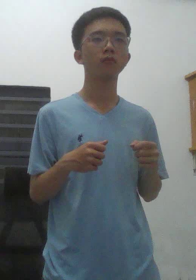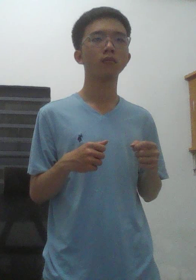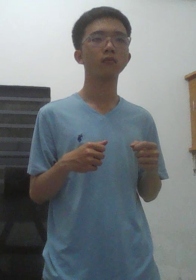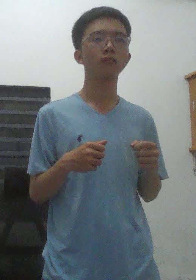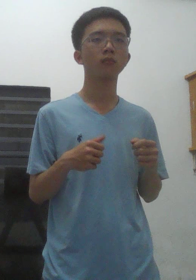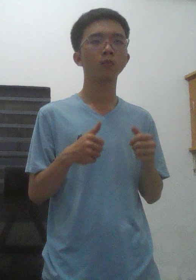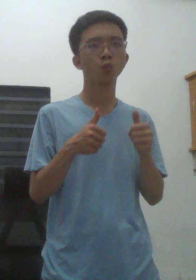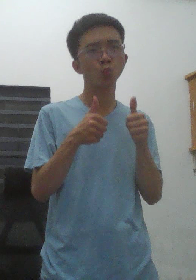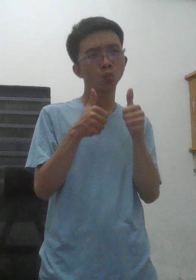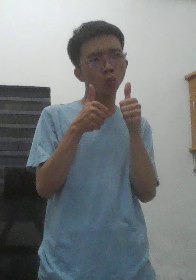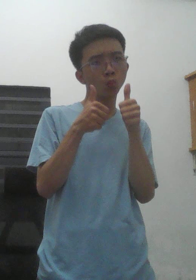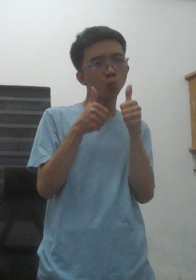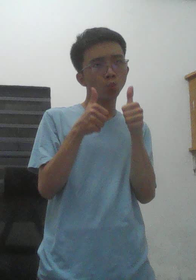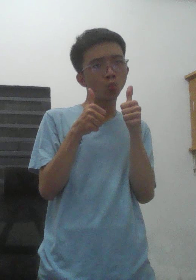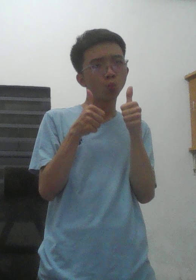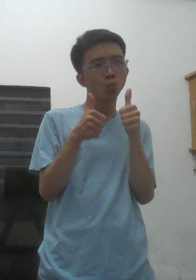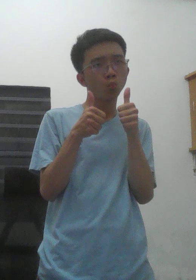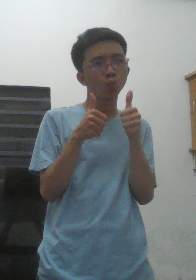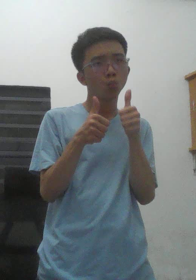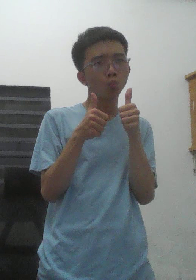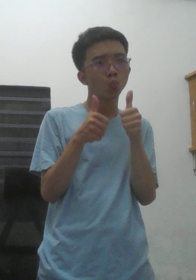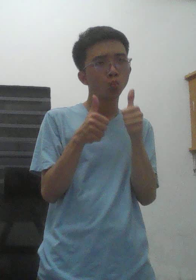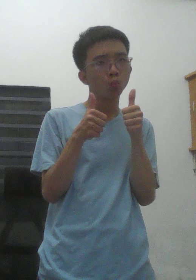rat tot